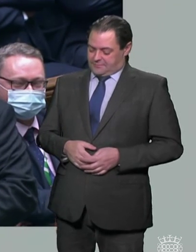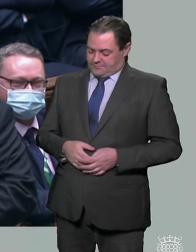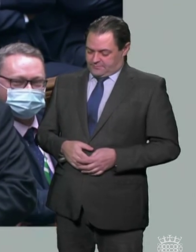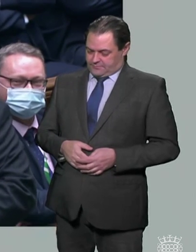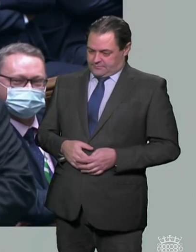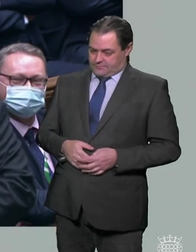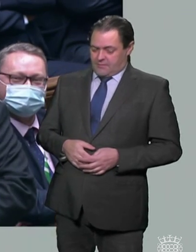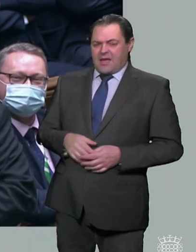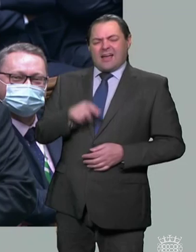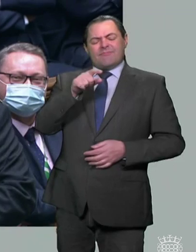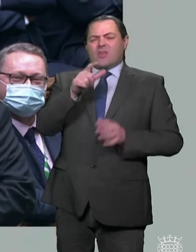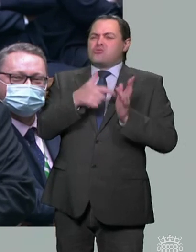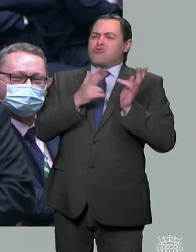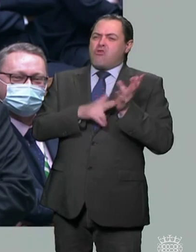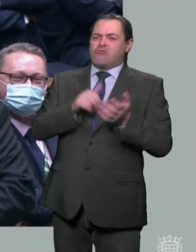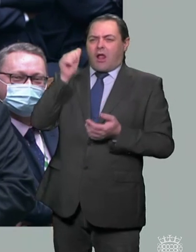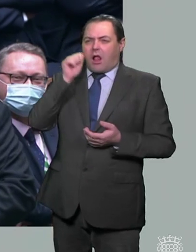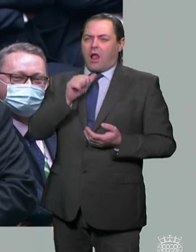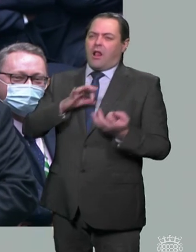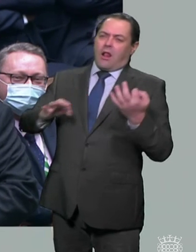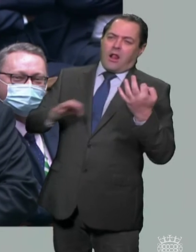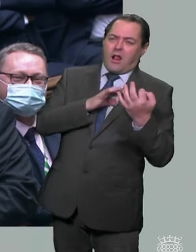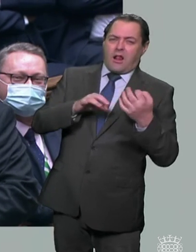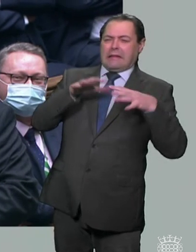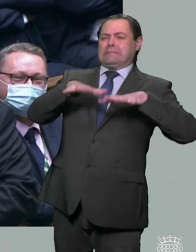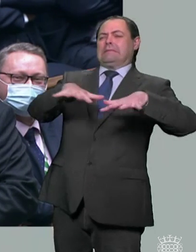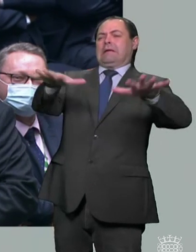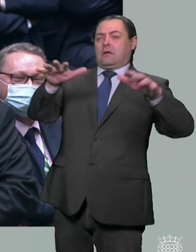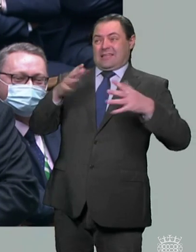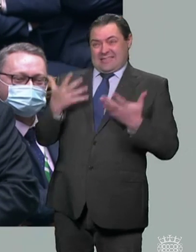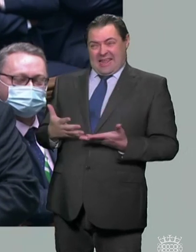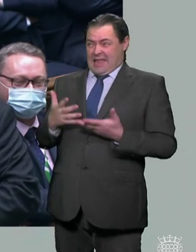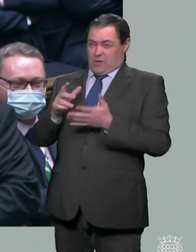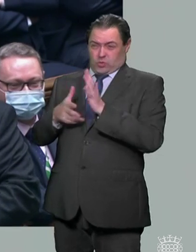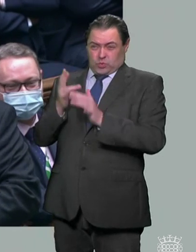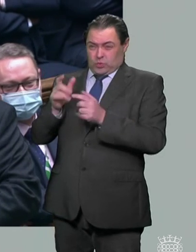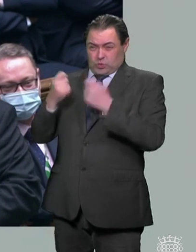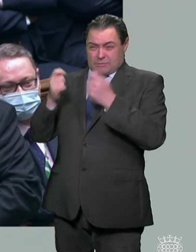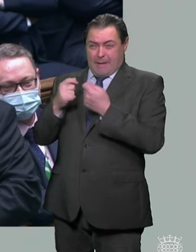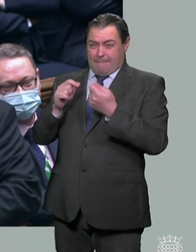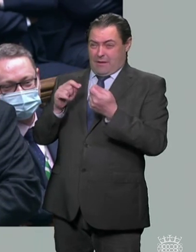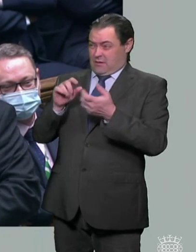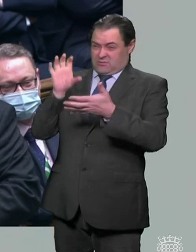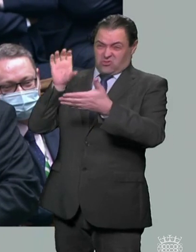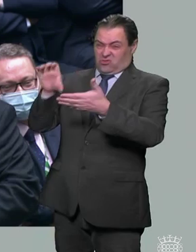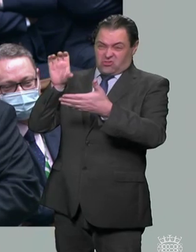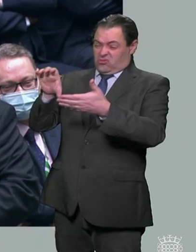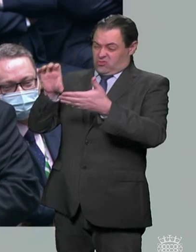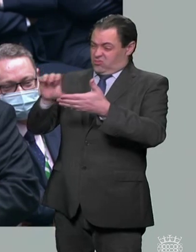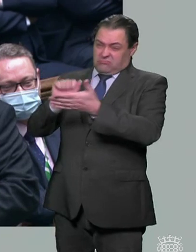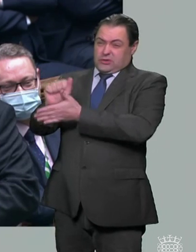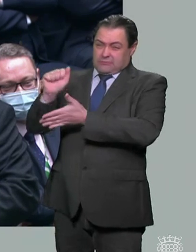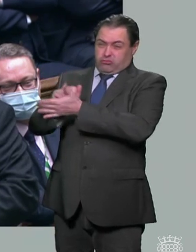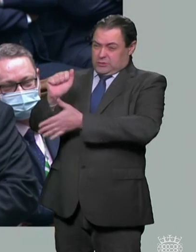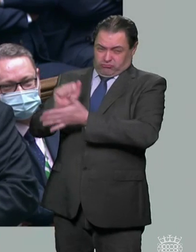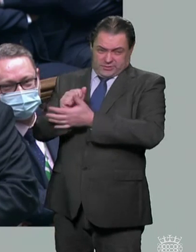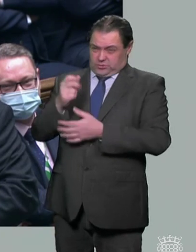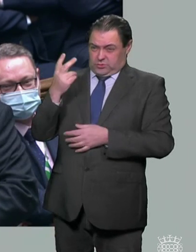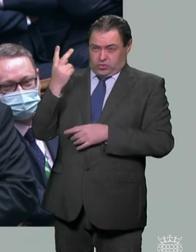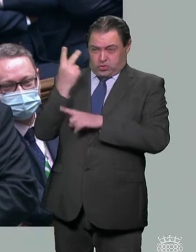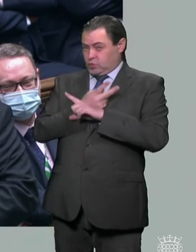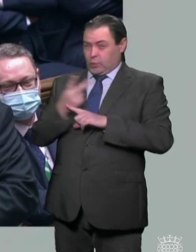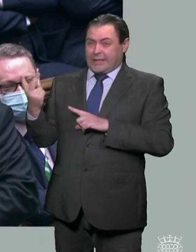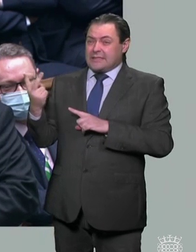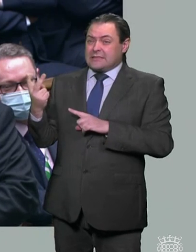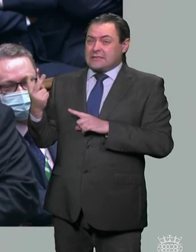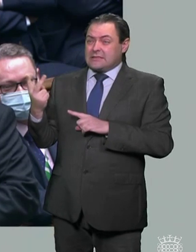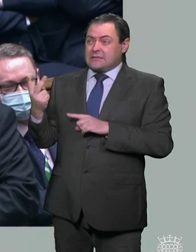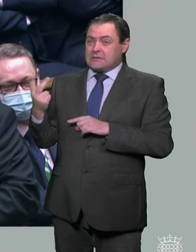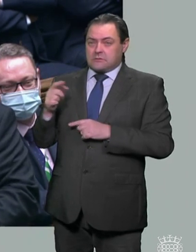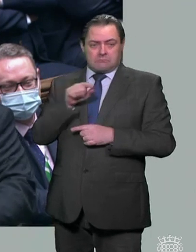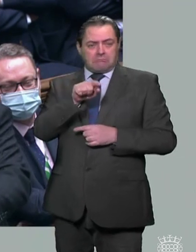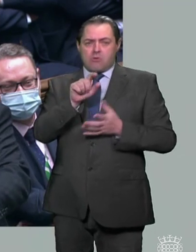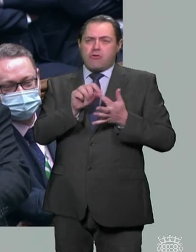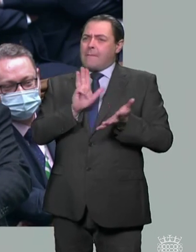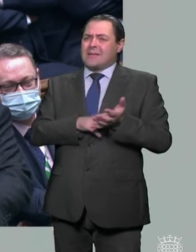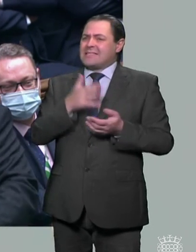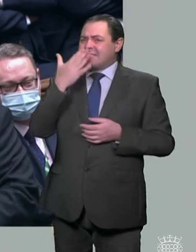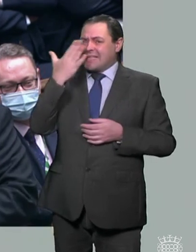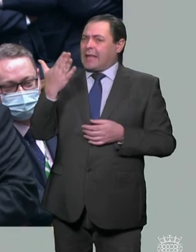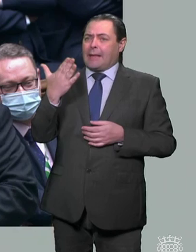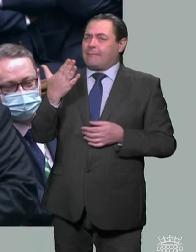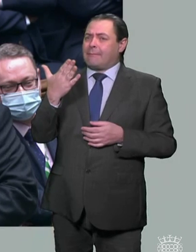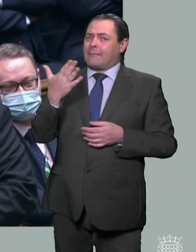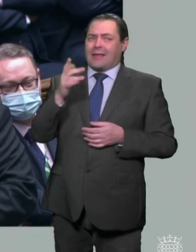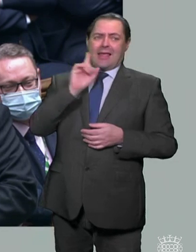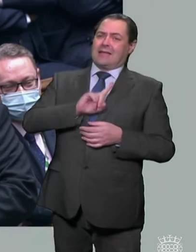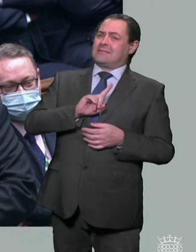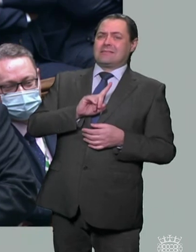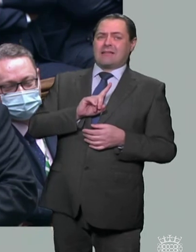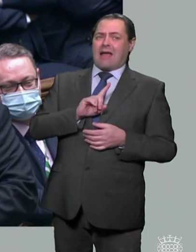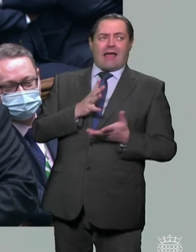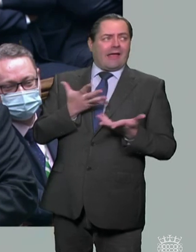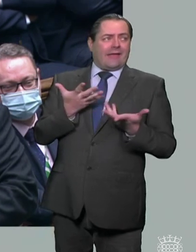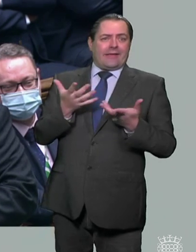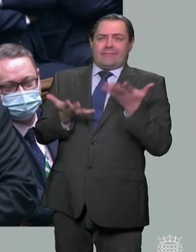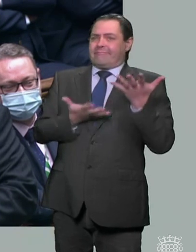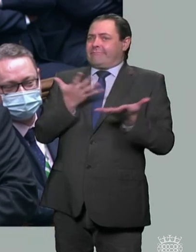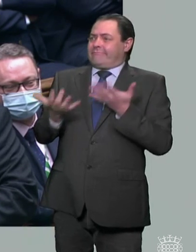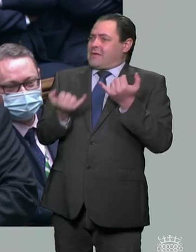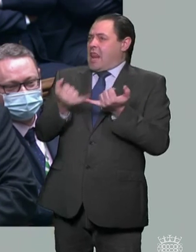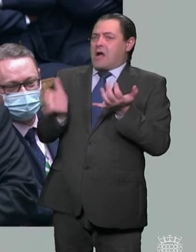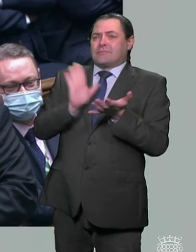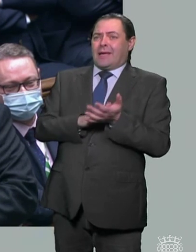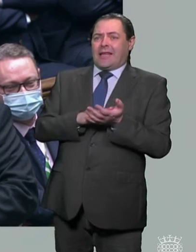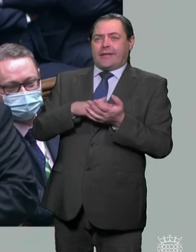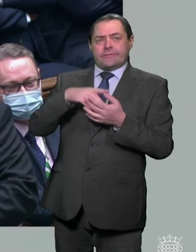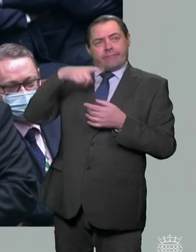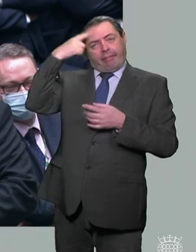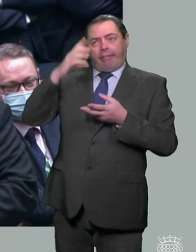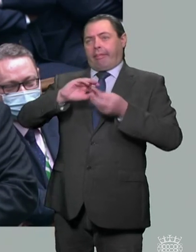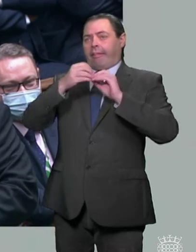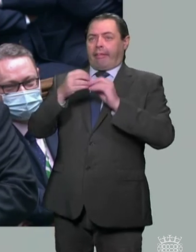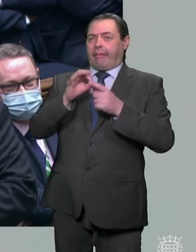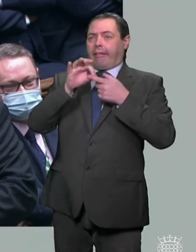This Tory sleaze scandal has now been hitting the headlines for the past 14 days, yet it is pretty obvious that the Prime Minister spent less than 10 minutes coming up with yesterday’s half-hearted, half-baked, and already half-botched proposals.